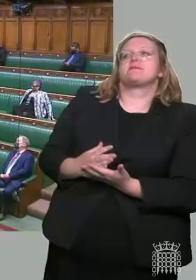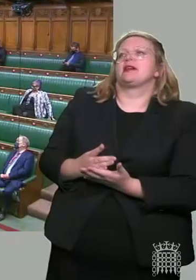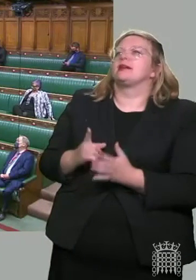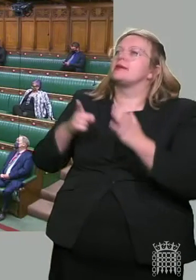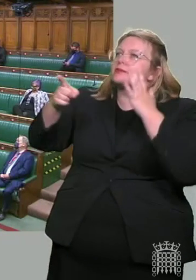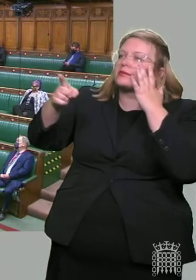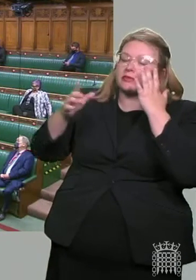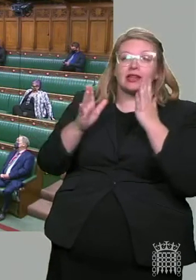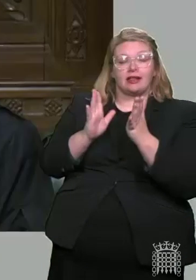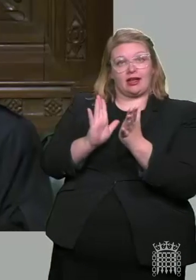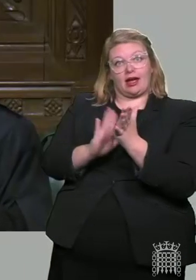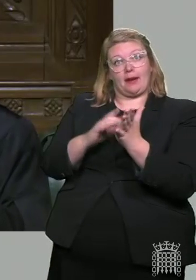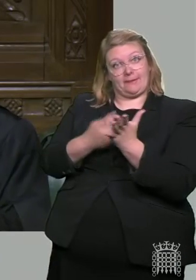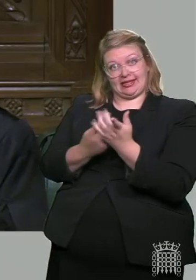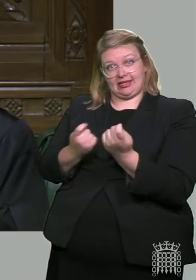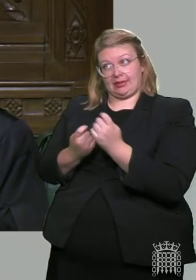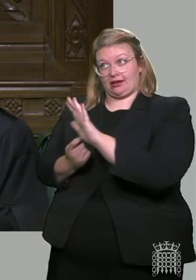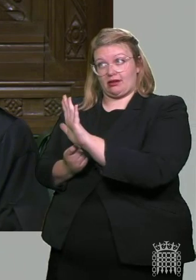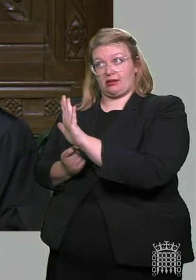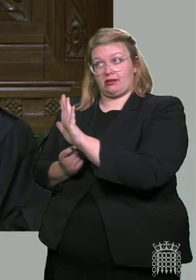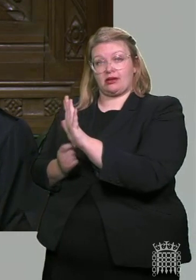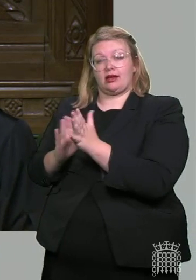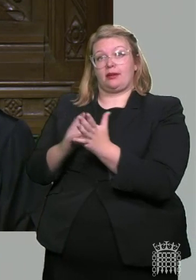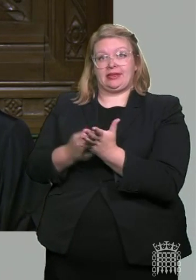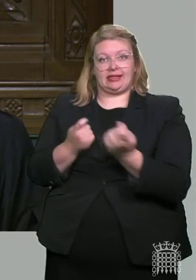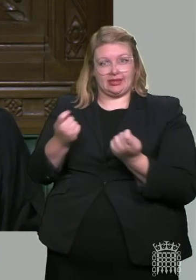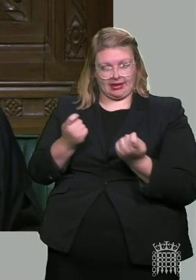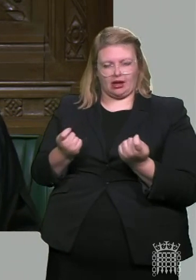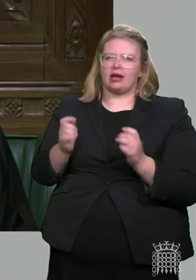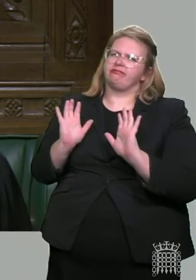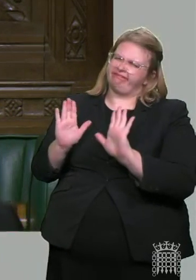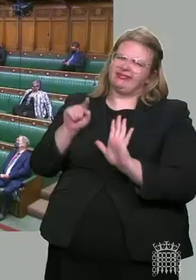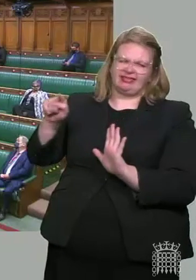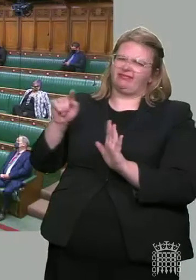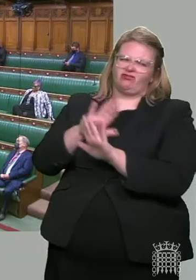Order. Unfortunately, they were in order, but were not savoury and not what we would expect.